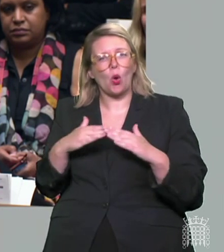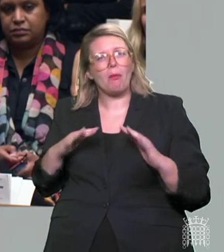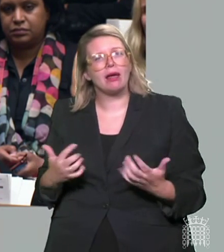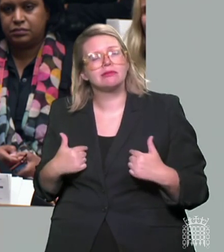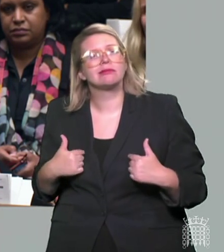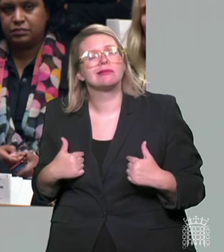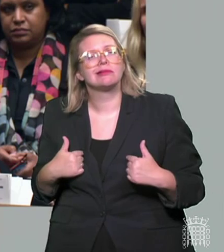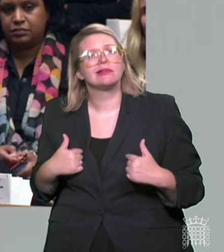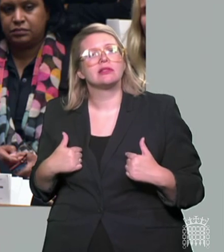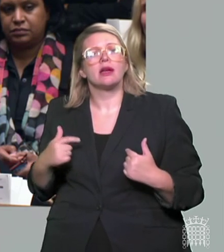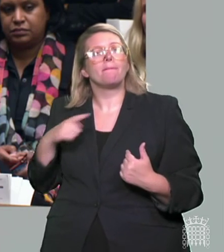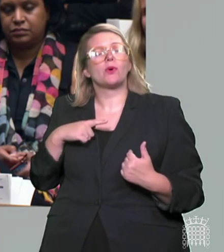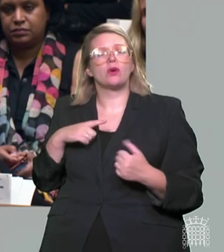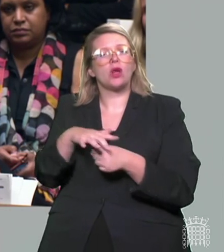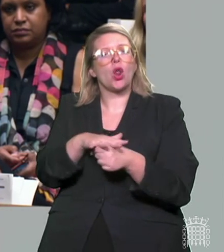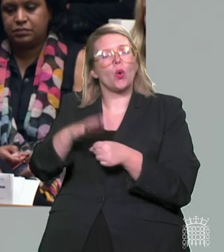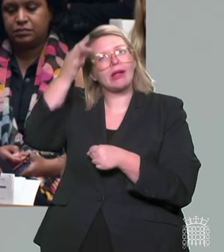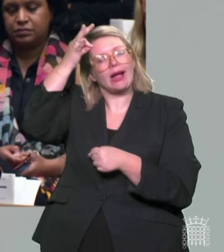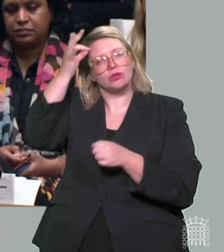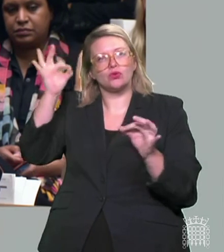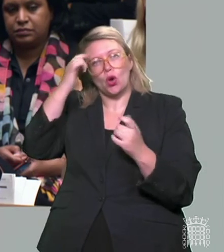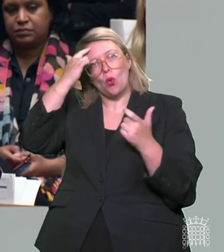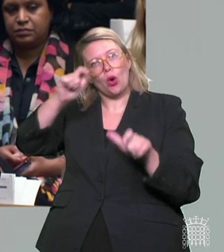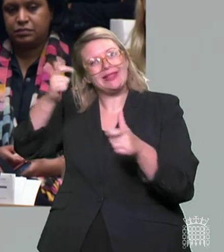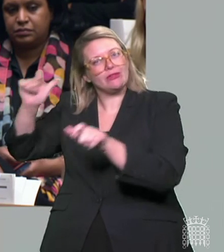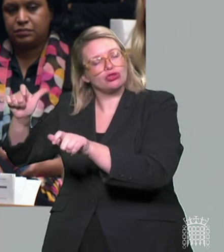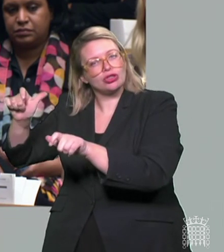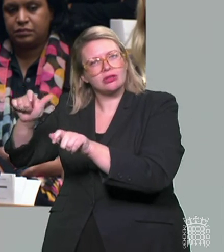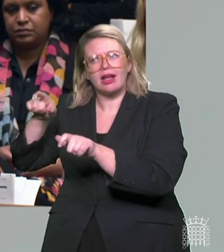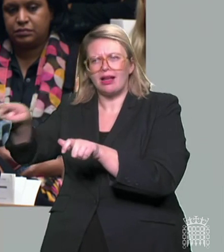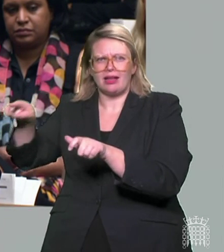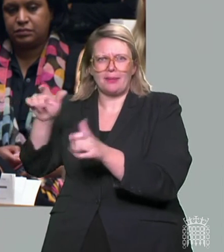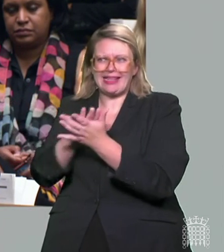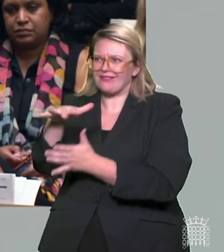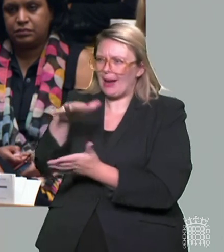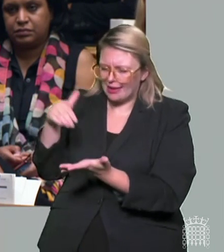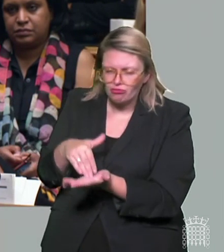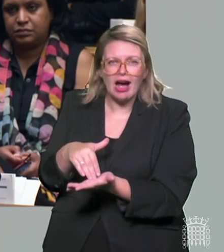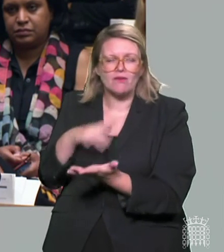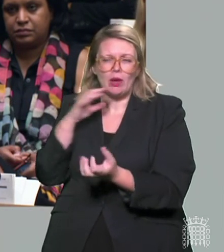Because the local authorities have not got enough accommodation, those people are going to end up in temporary accommodation.